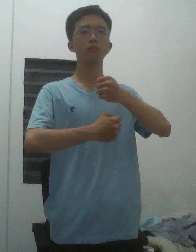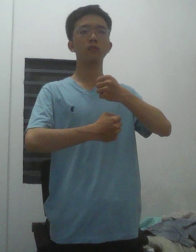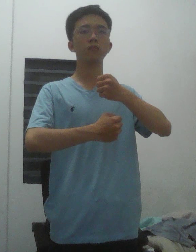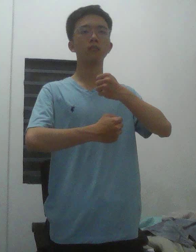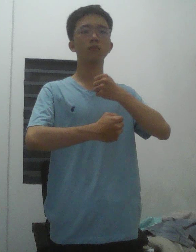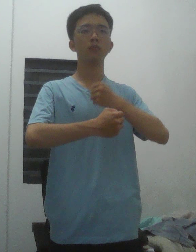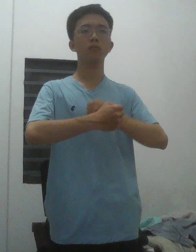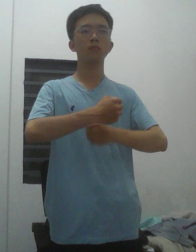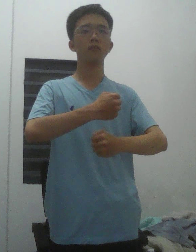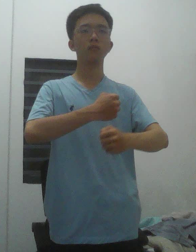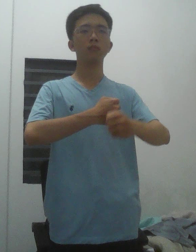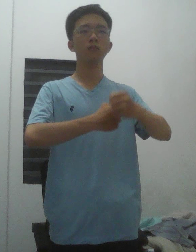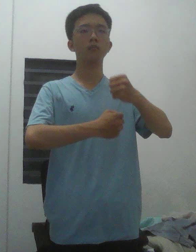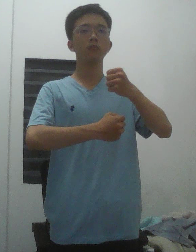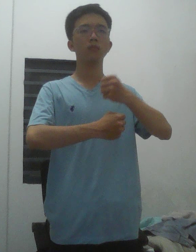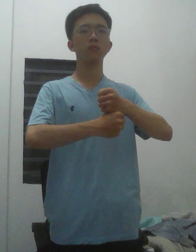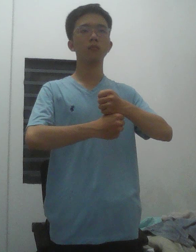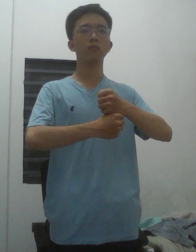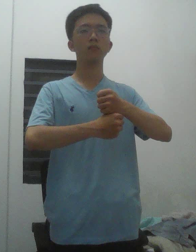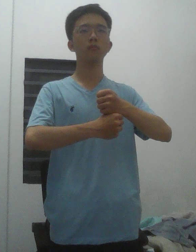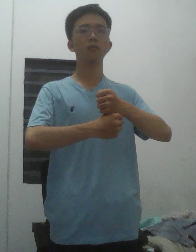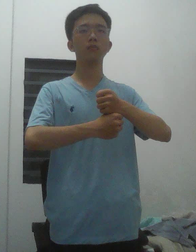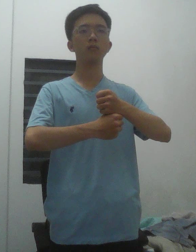nam